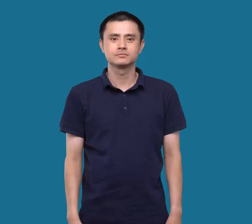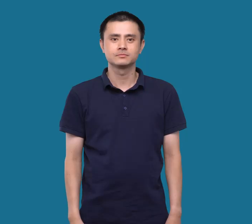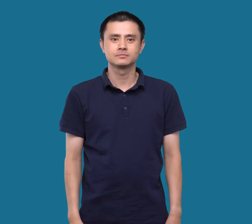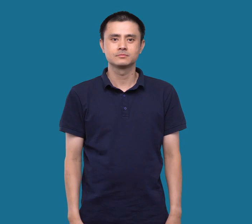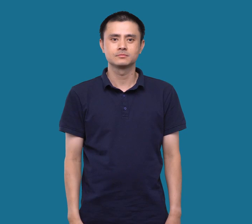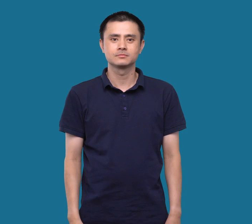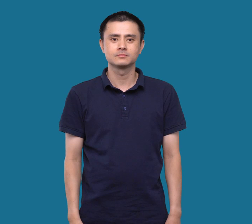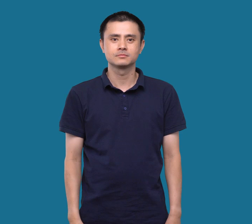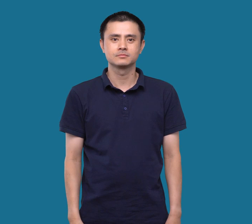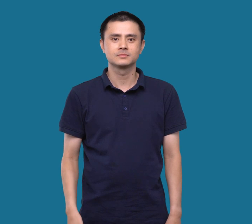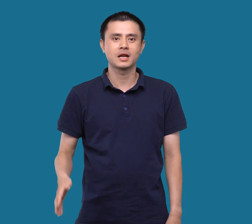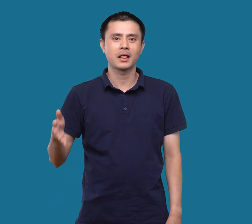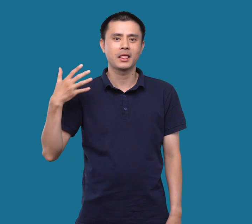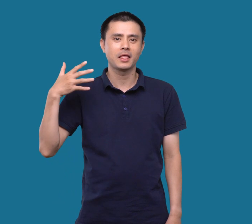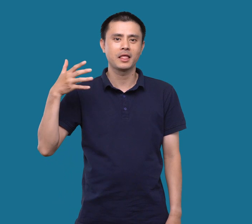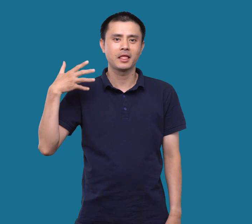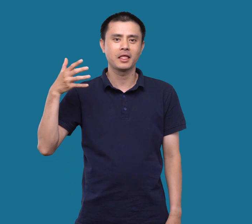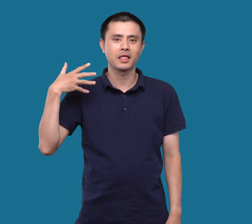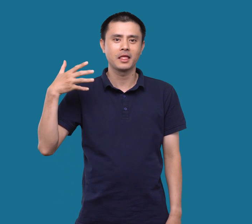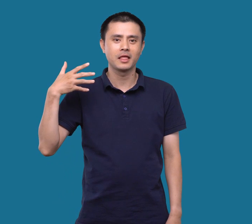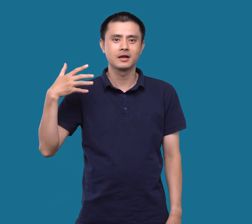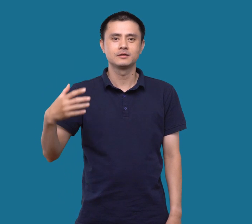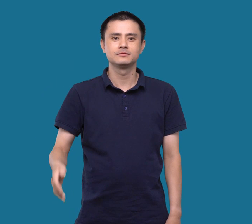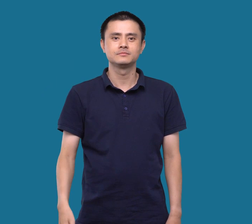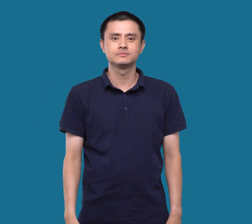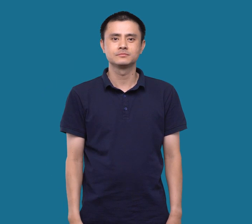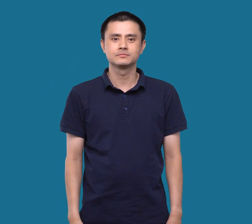mùa hè